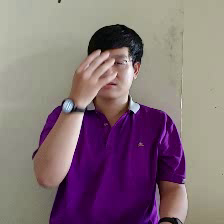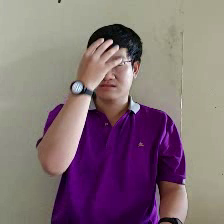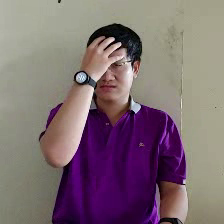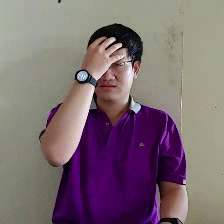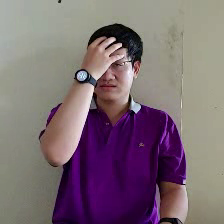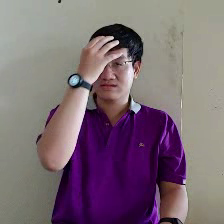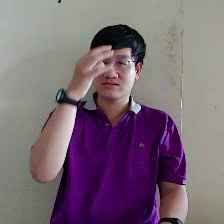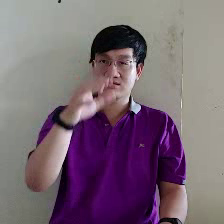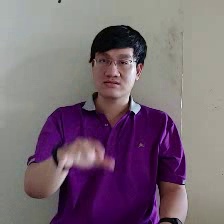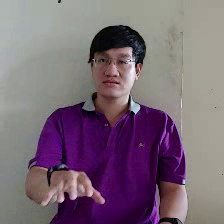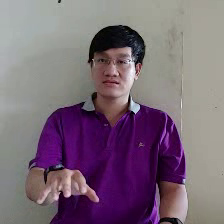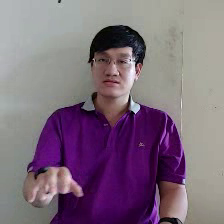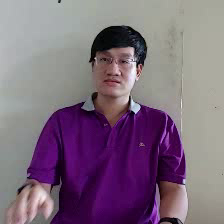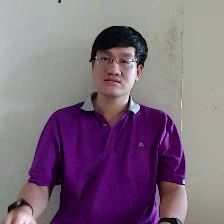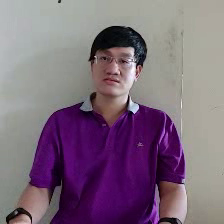Áp dụng